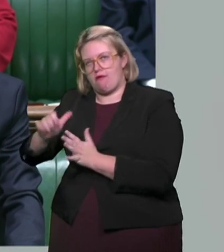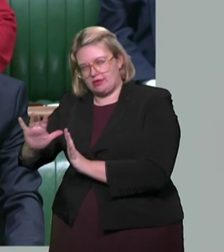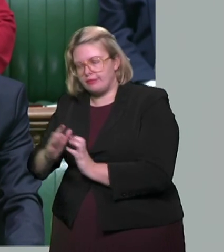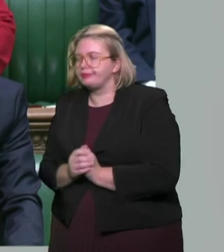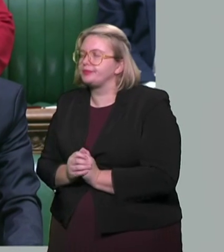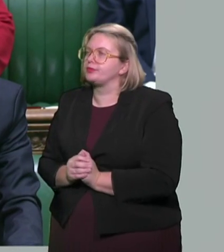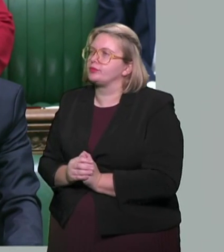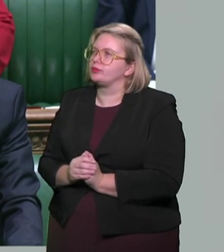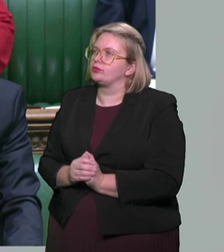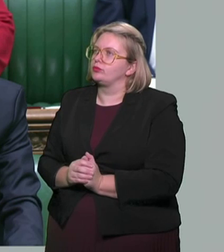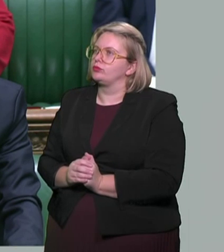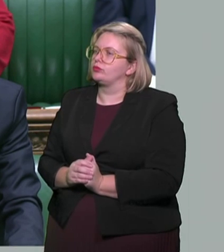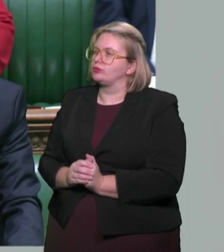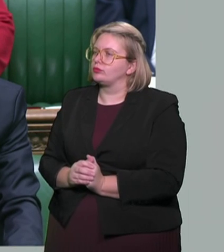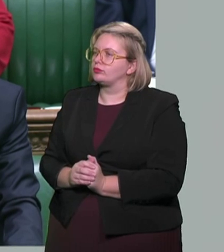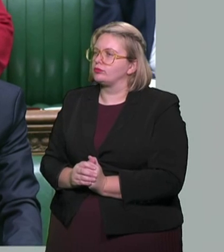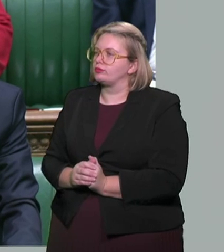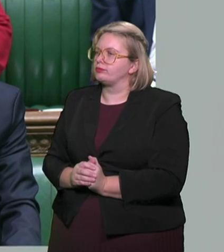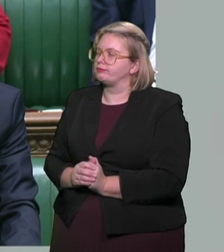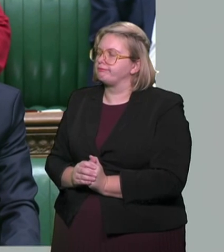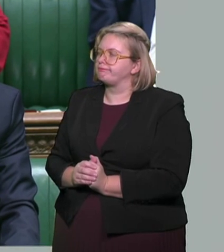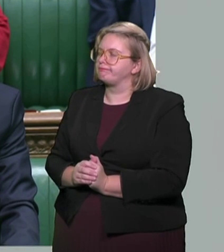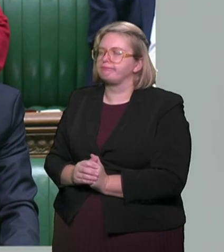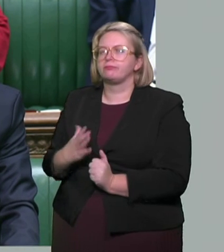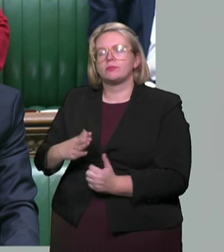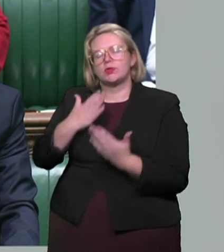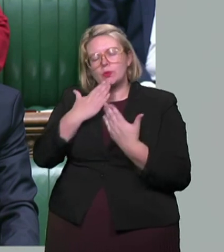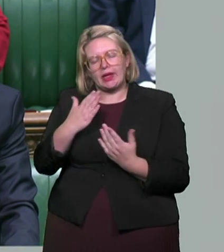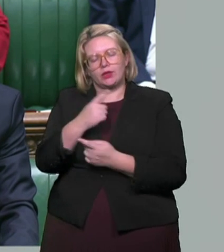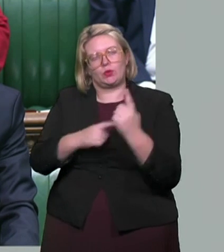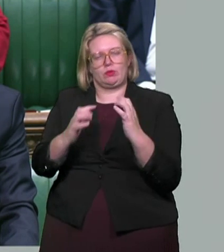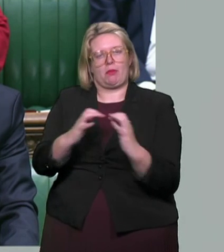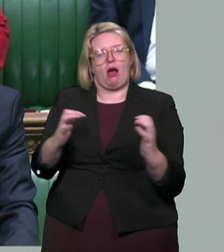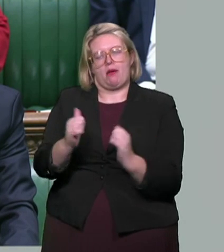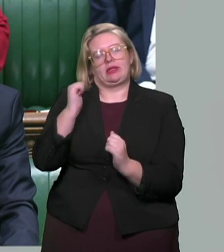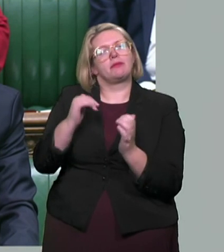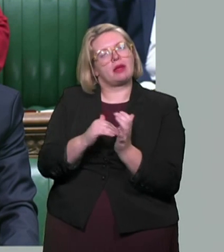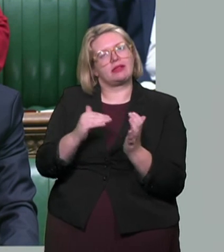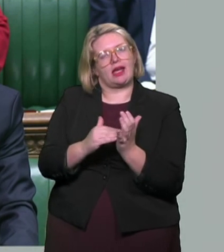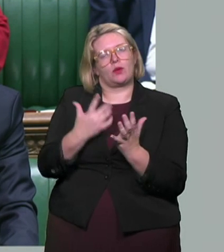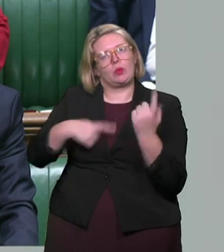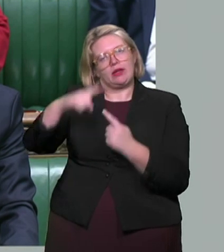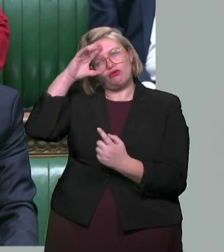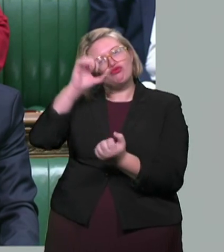I thank the whole House for the way the tributes to Sir David were handled on Monday.